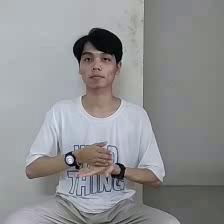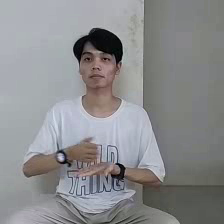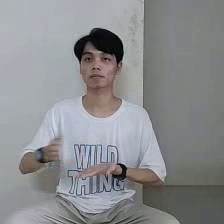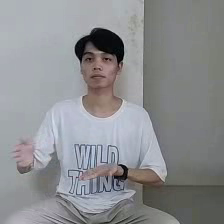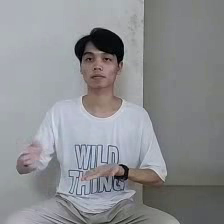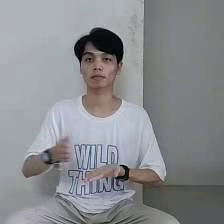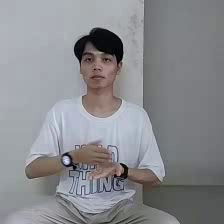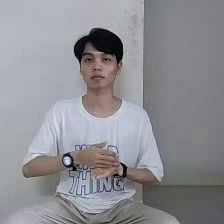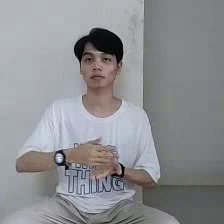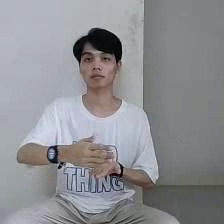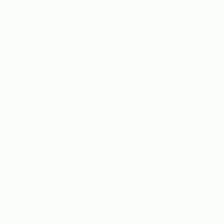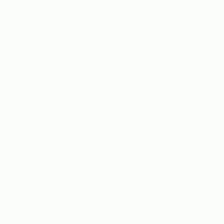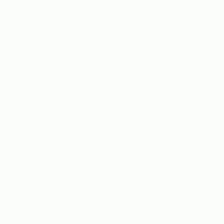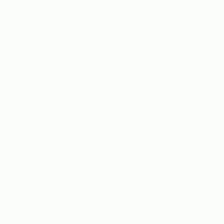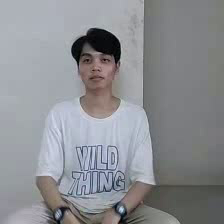San sẻ